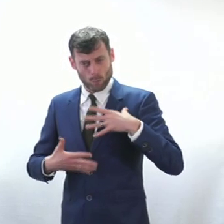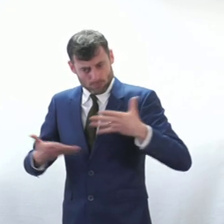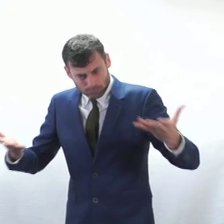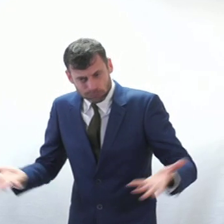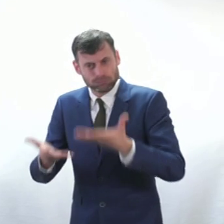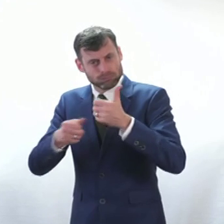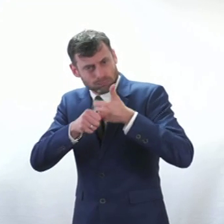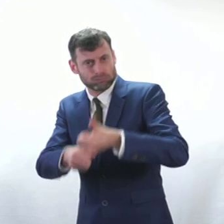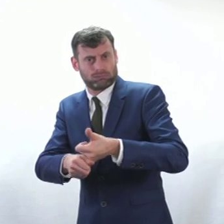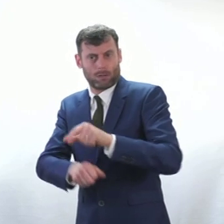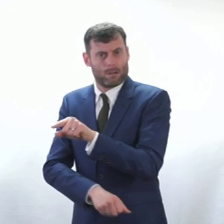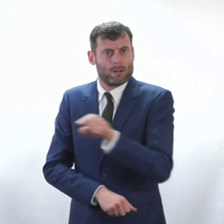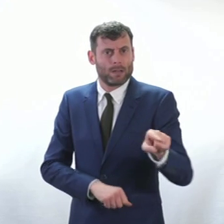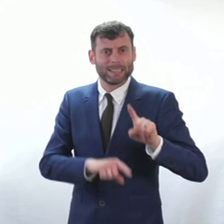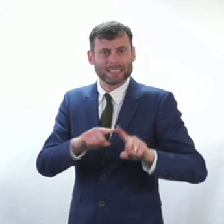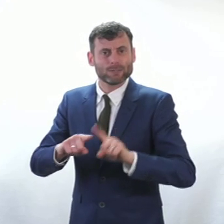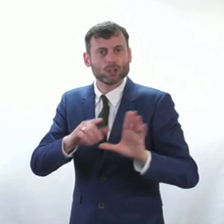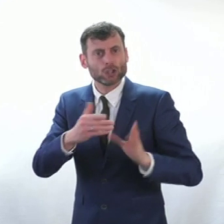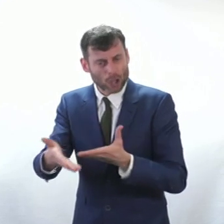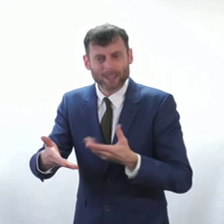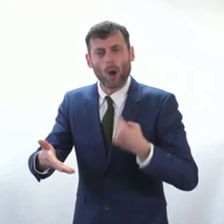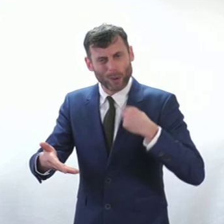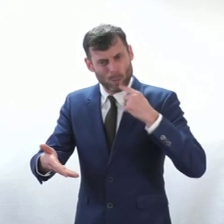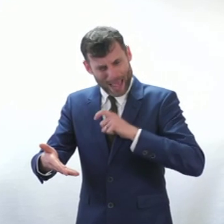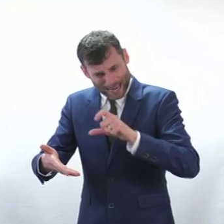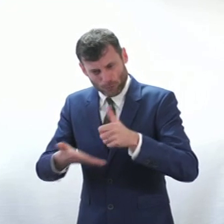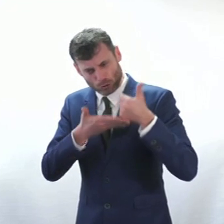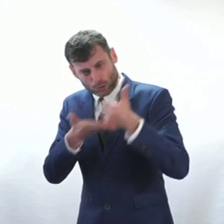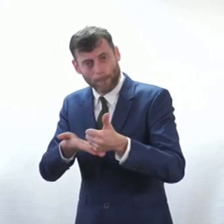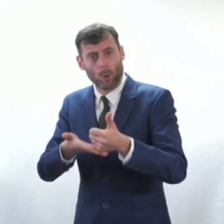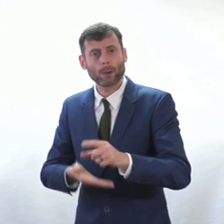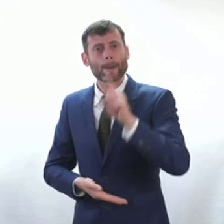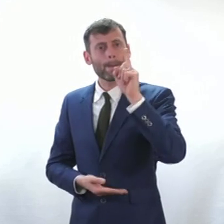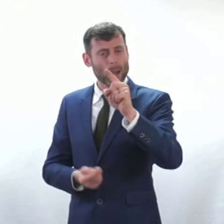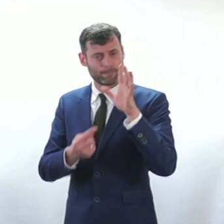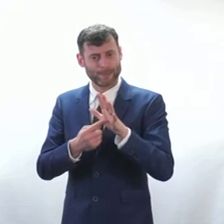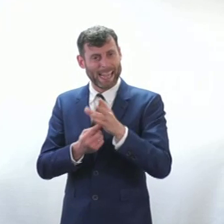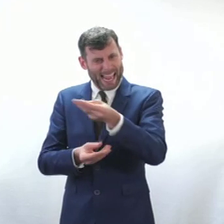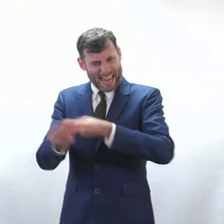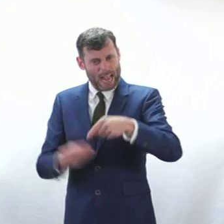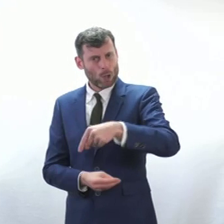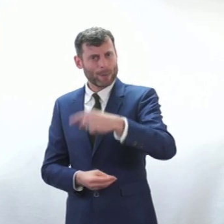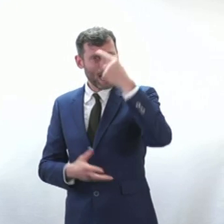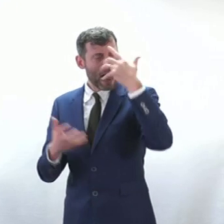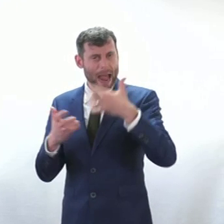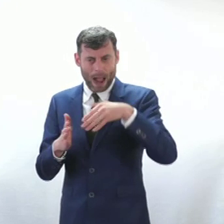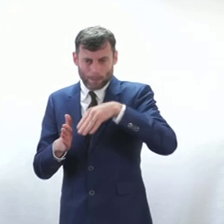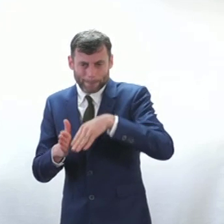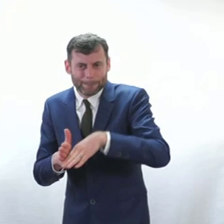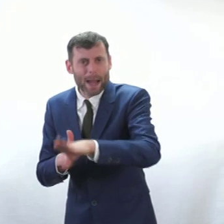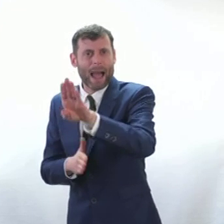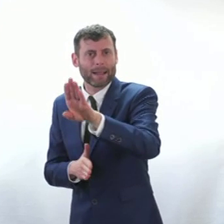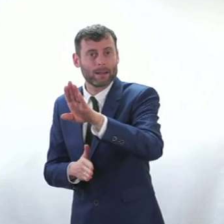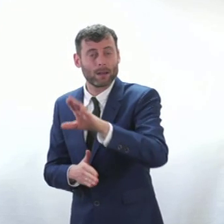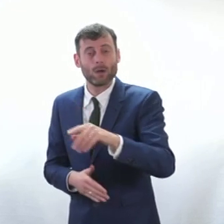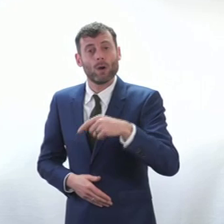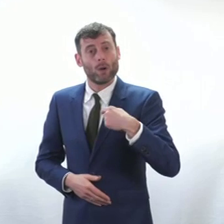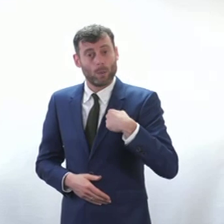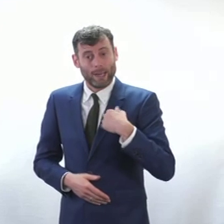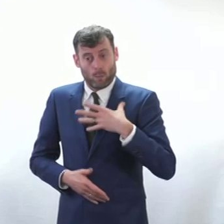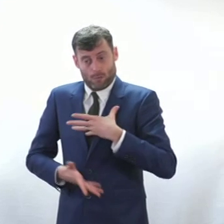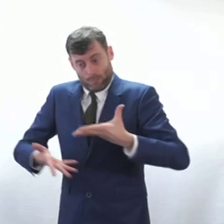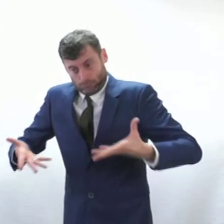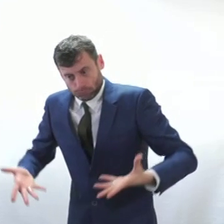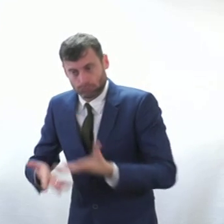We will continue to do that, but what we want to see is our economy recovering and our strong and dynamic private sector, which the hon.